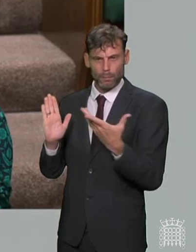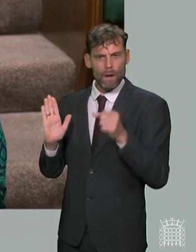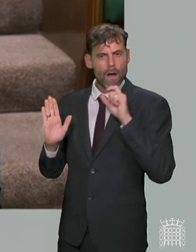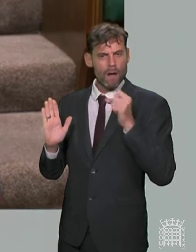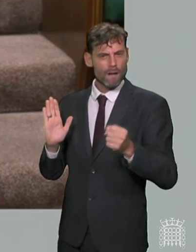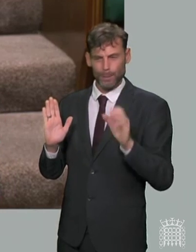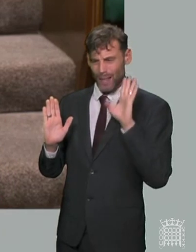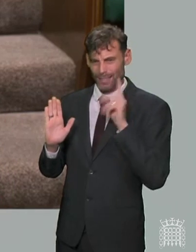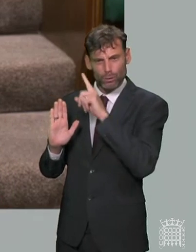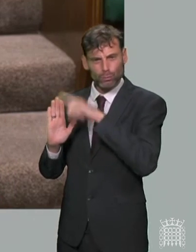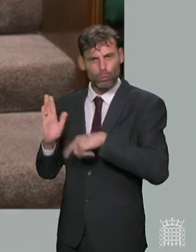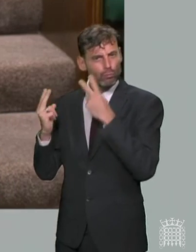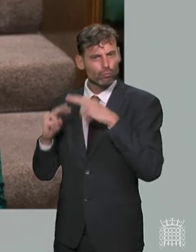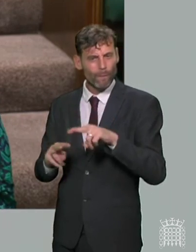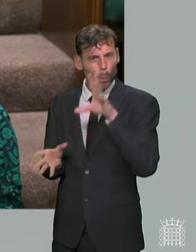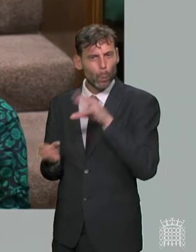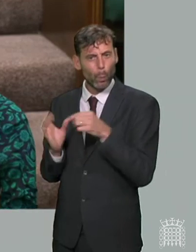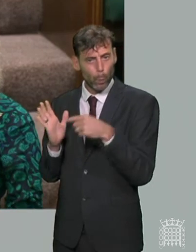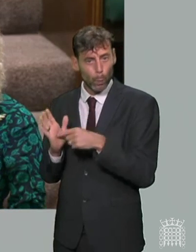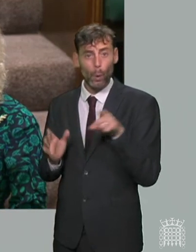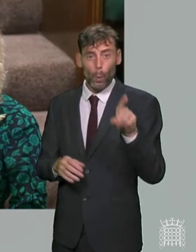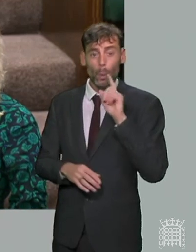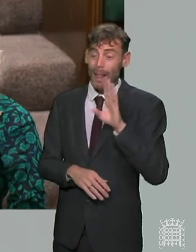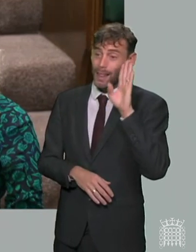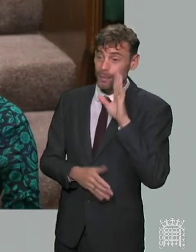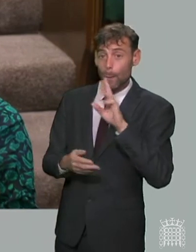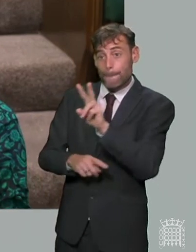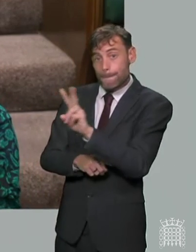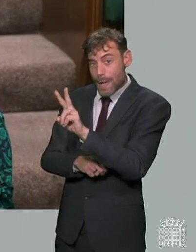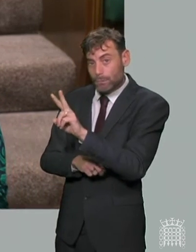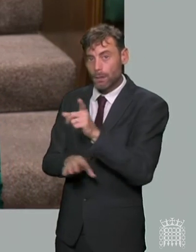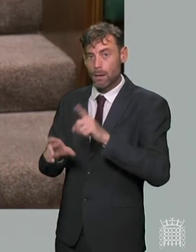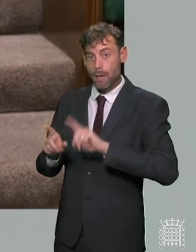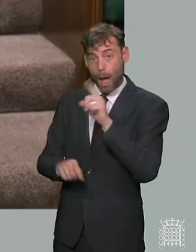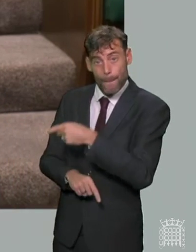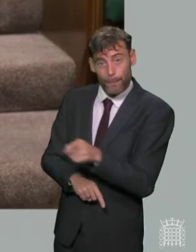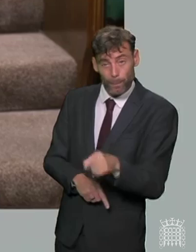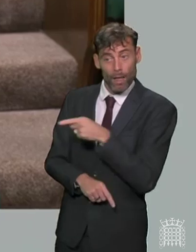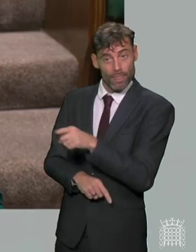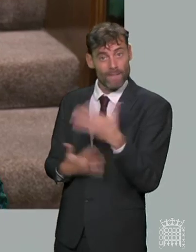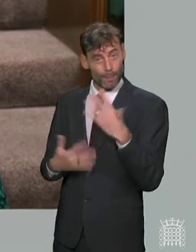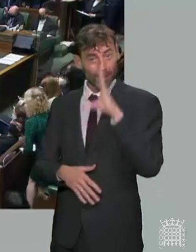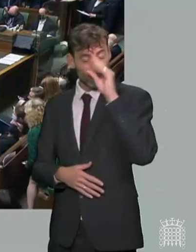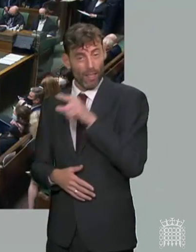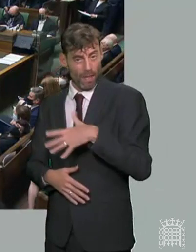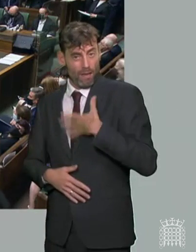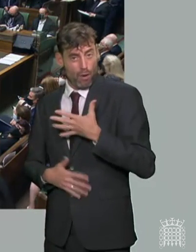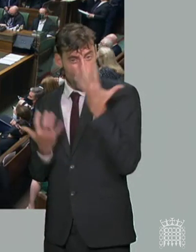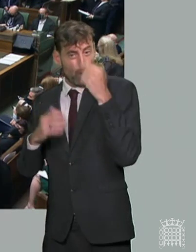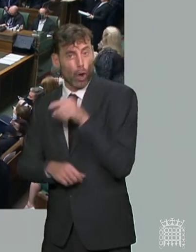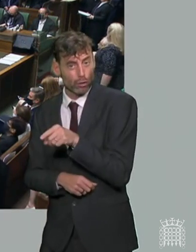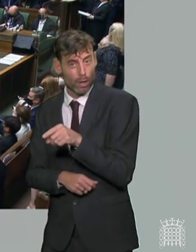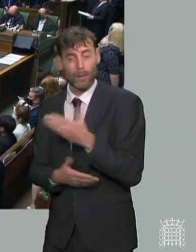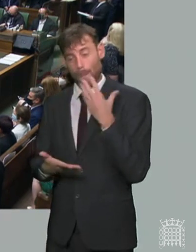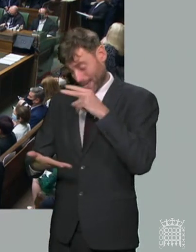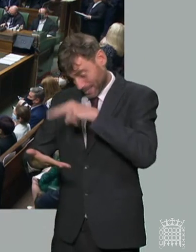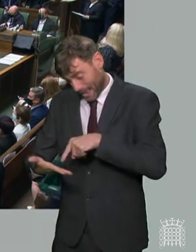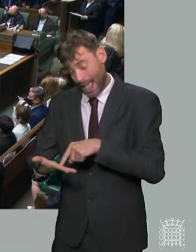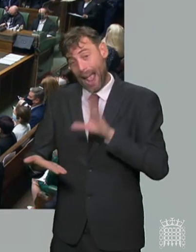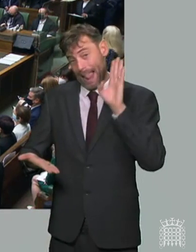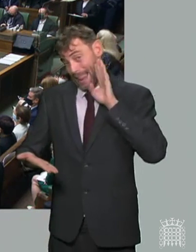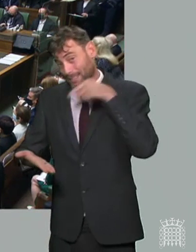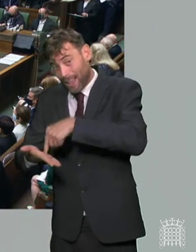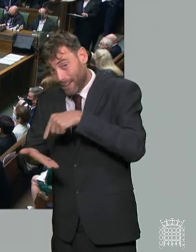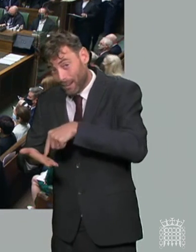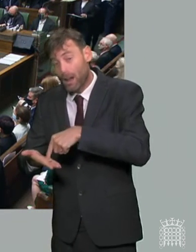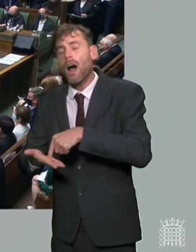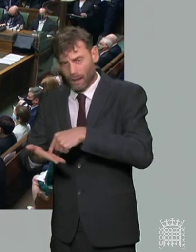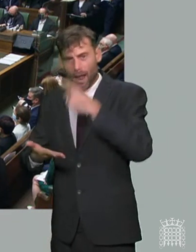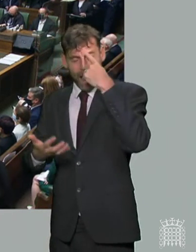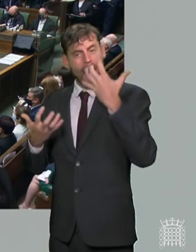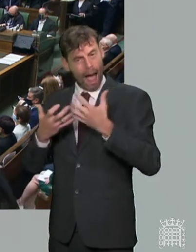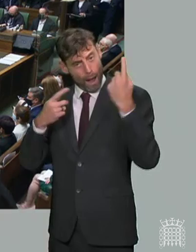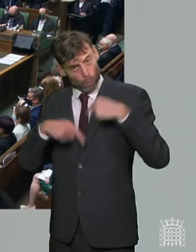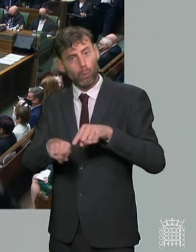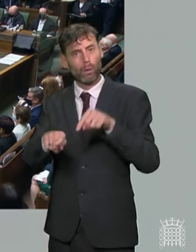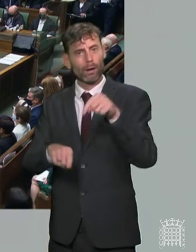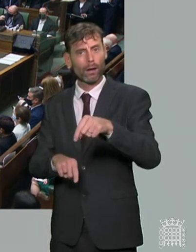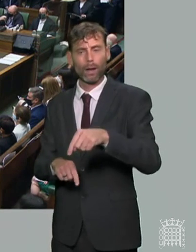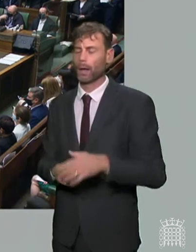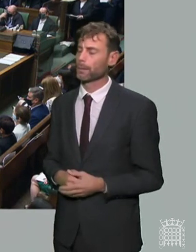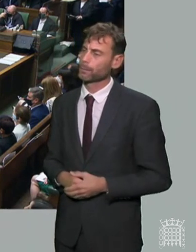Will the Prime Minister listen to the concerns of parents and young people and make sure that their voices are heard in the review?